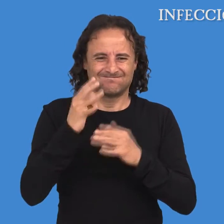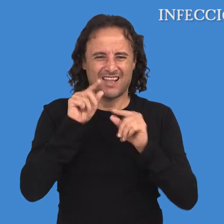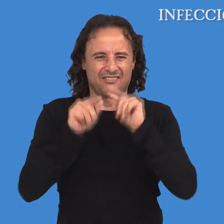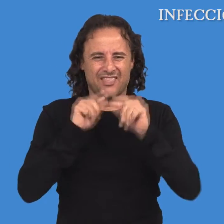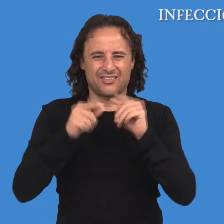virus